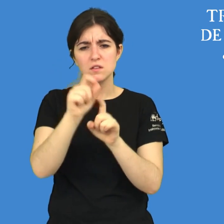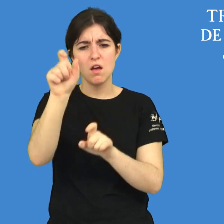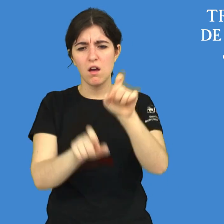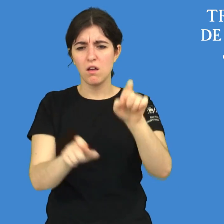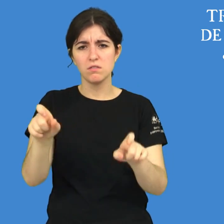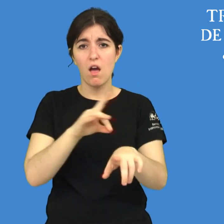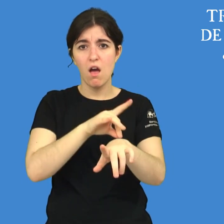persona